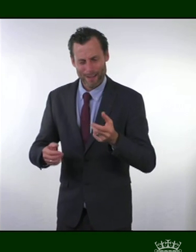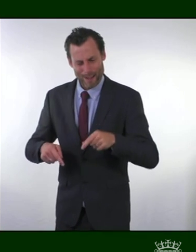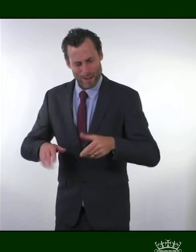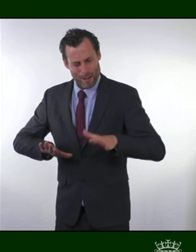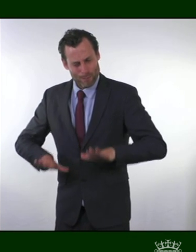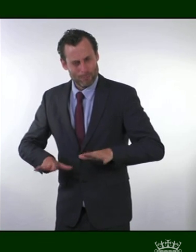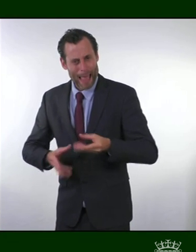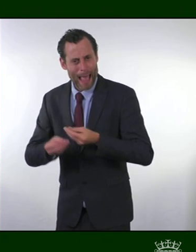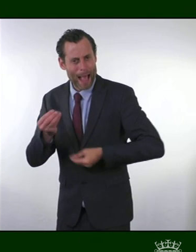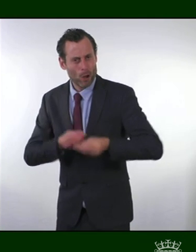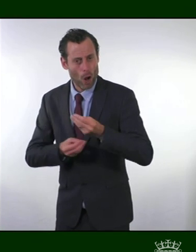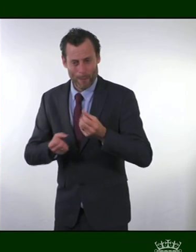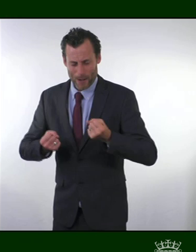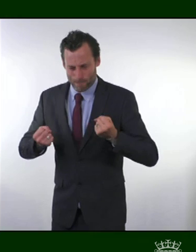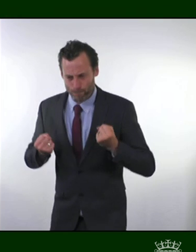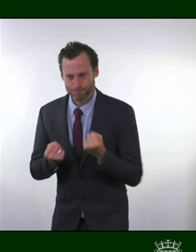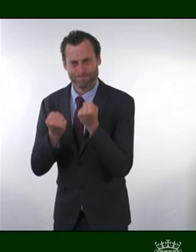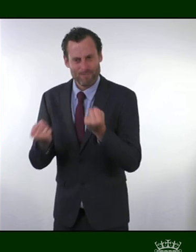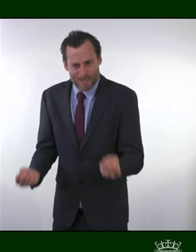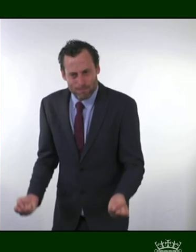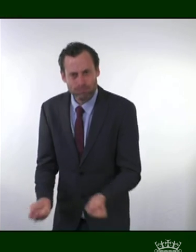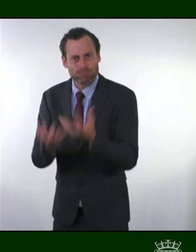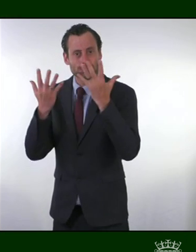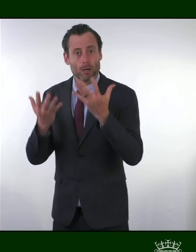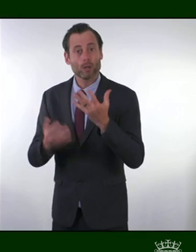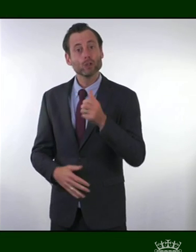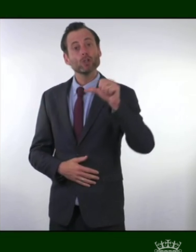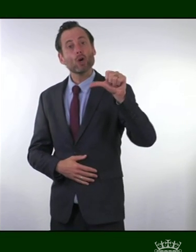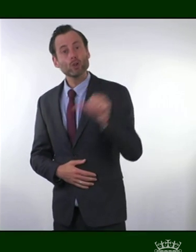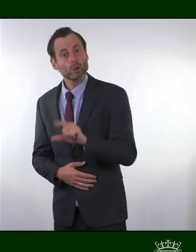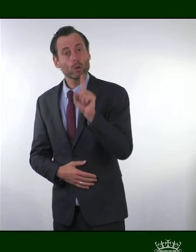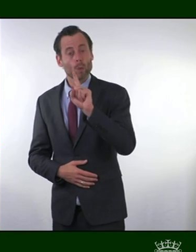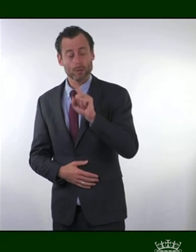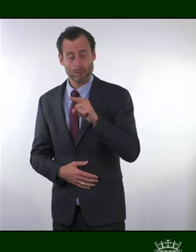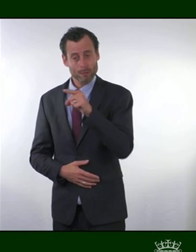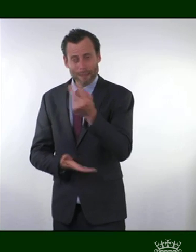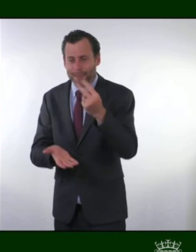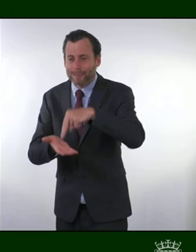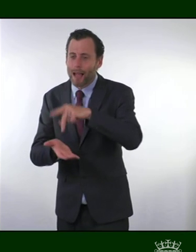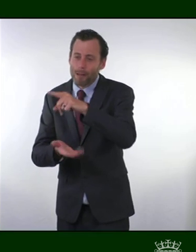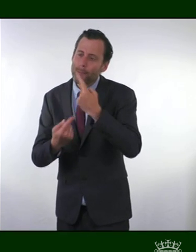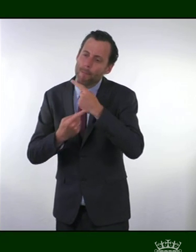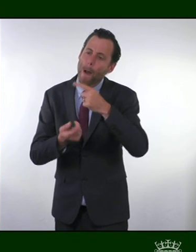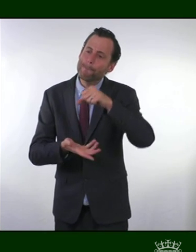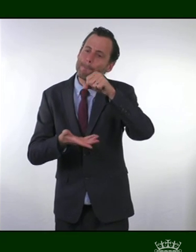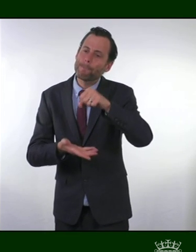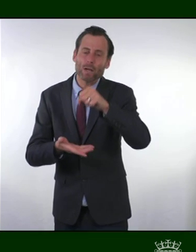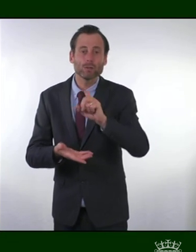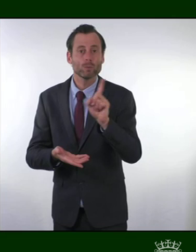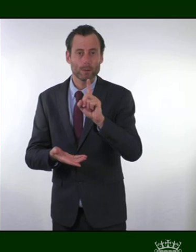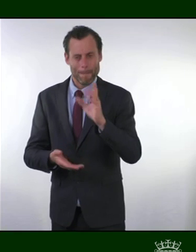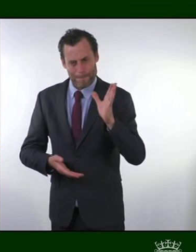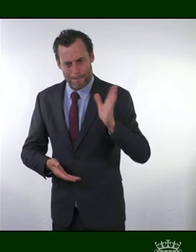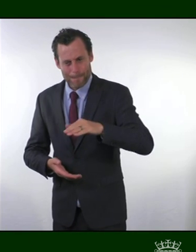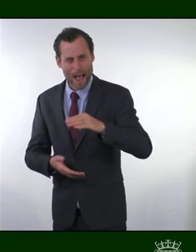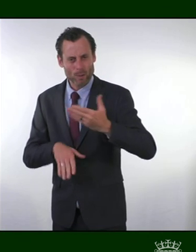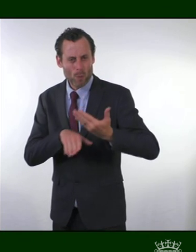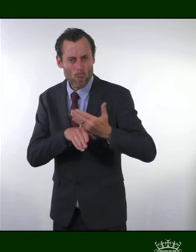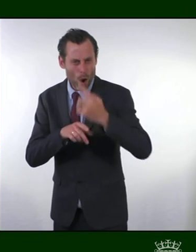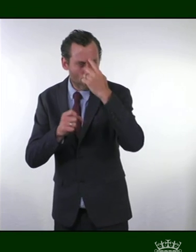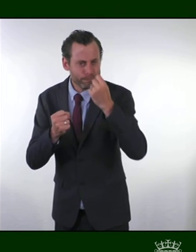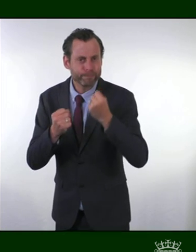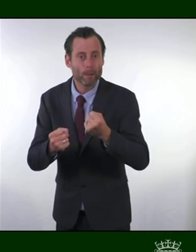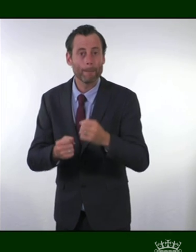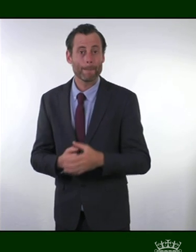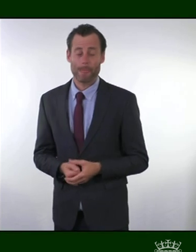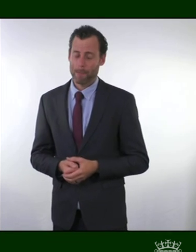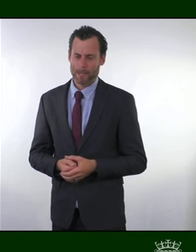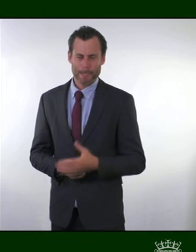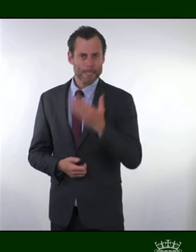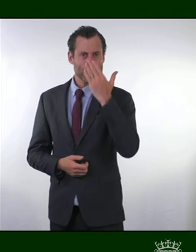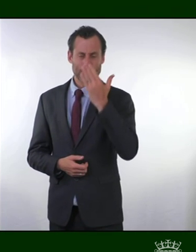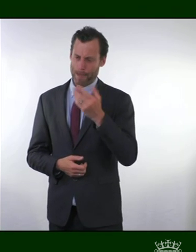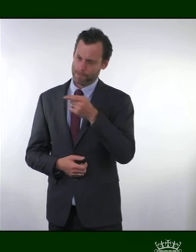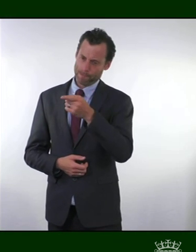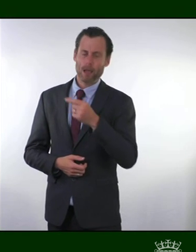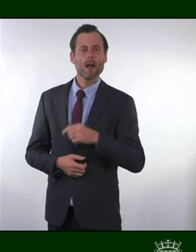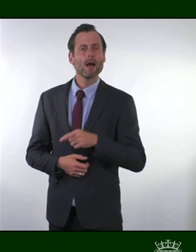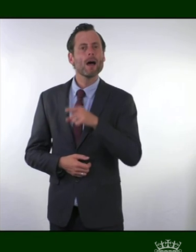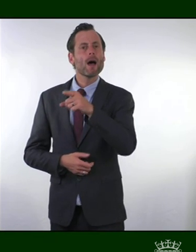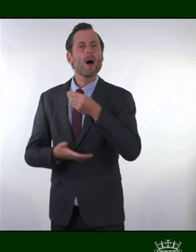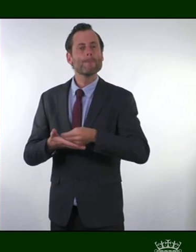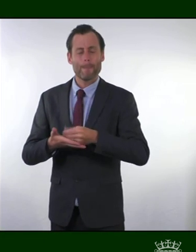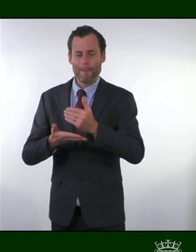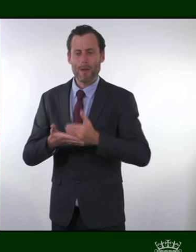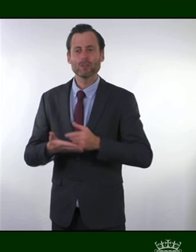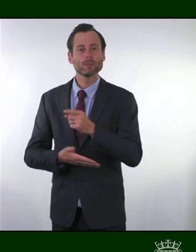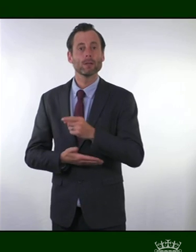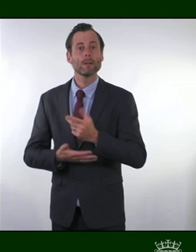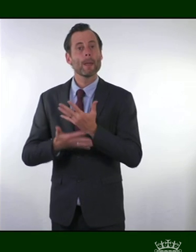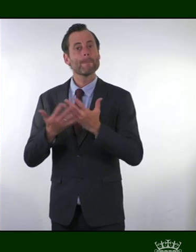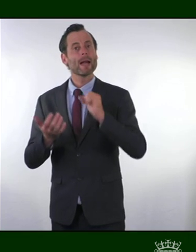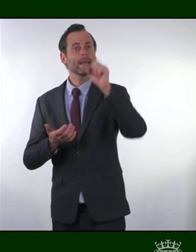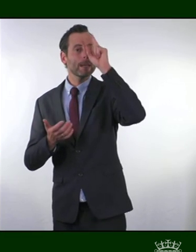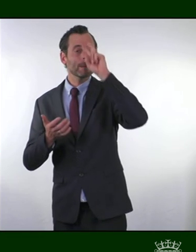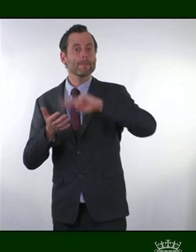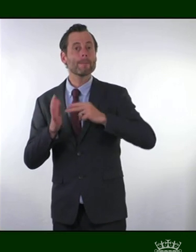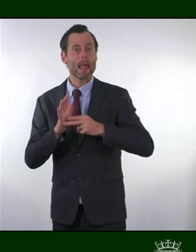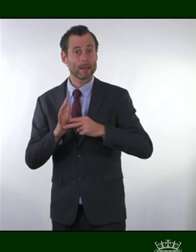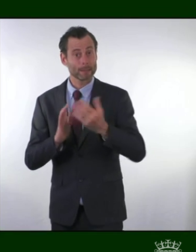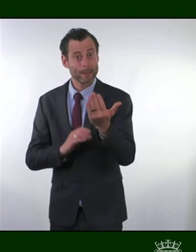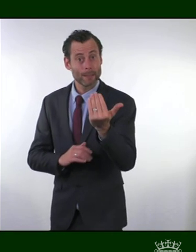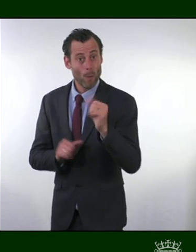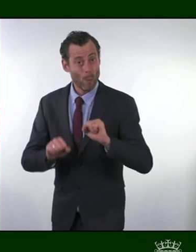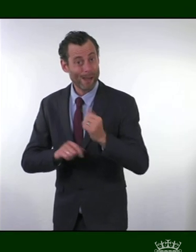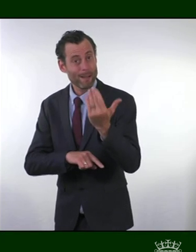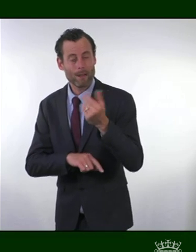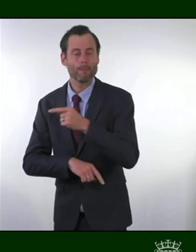Today, Britain should have had a back-to-work Budget; but instead we got this summer statement, with many of the big decisions put off until later, as those on the Government Benches know full well.